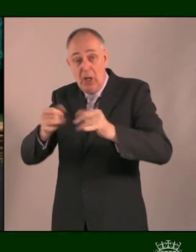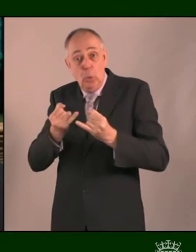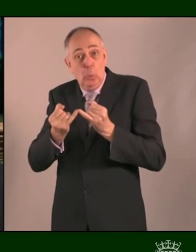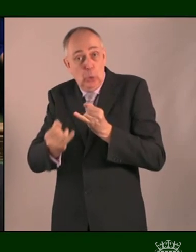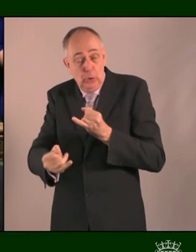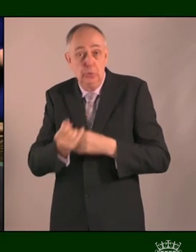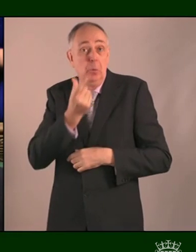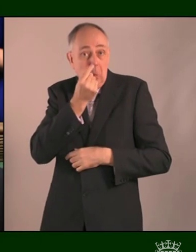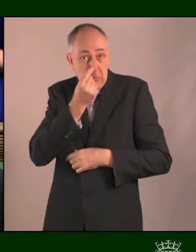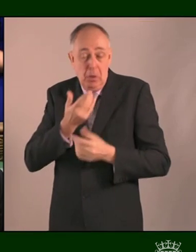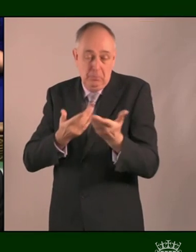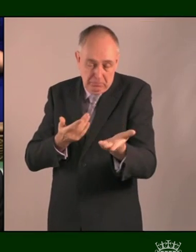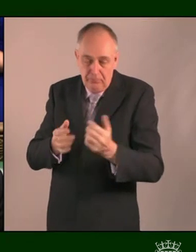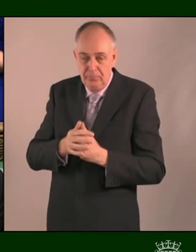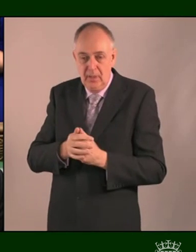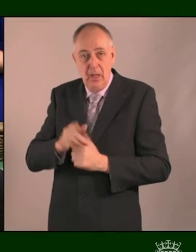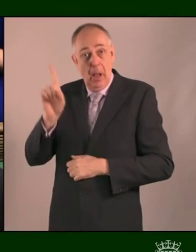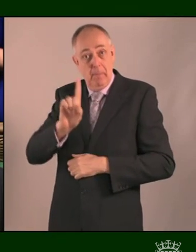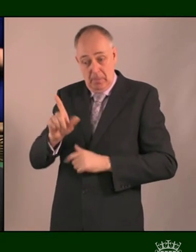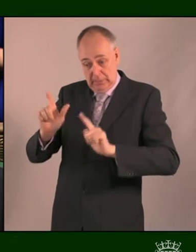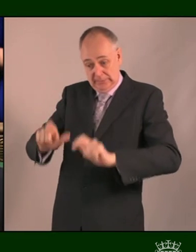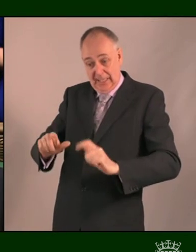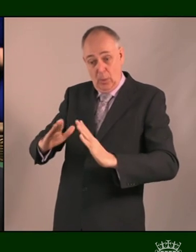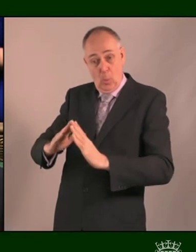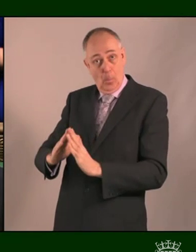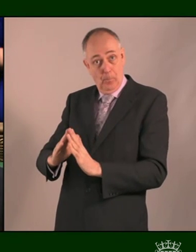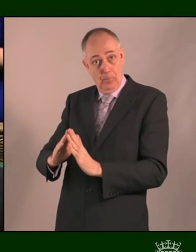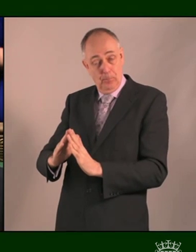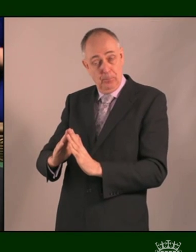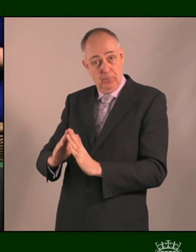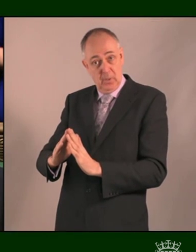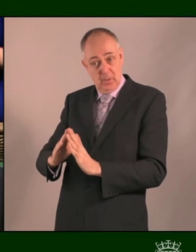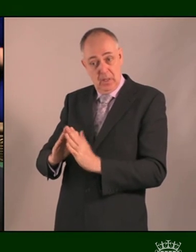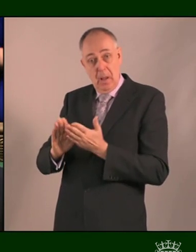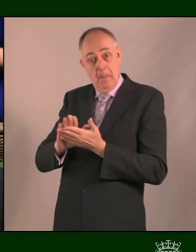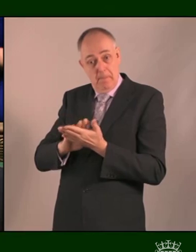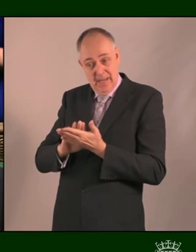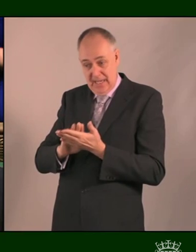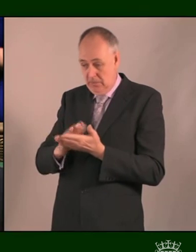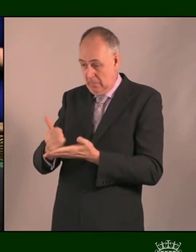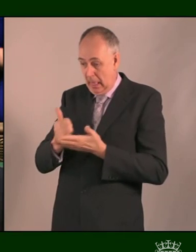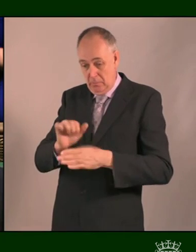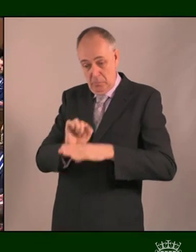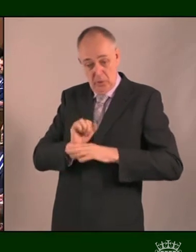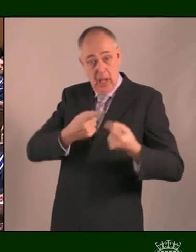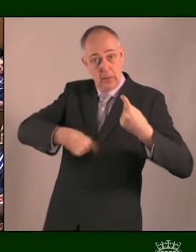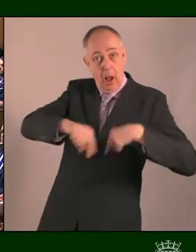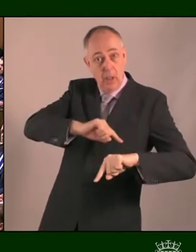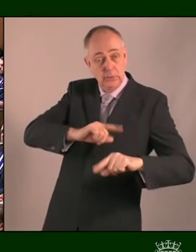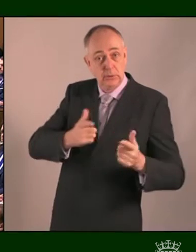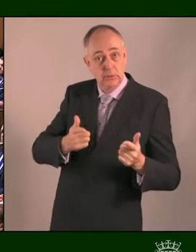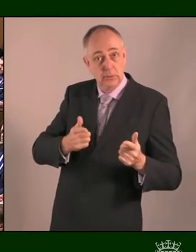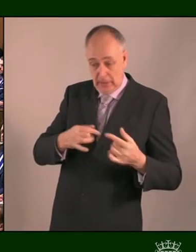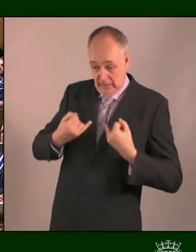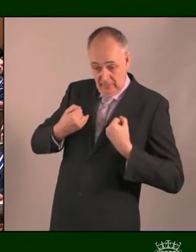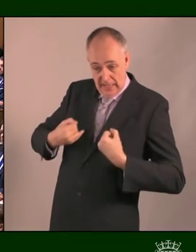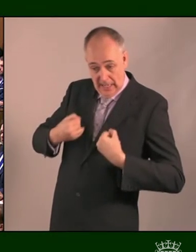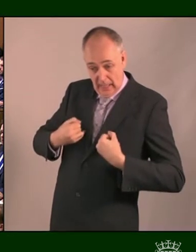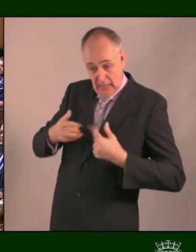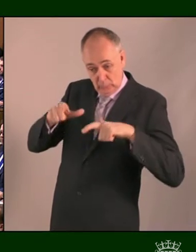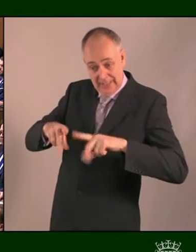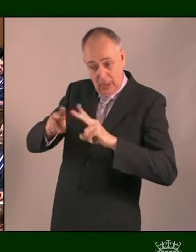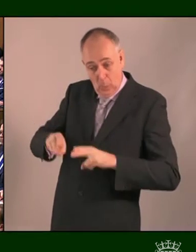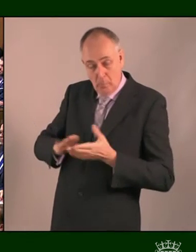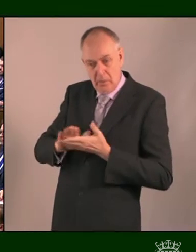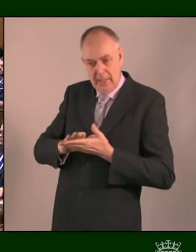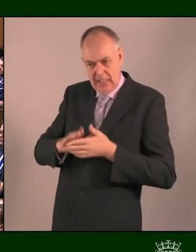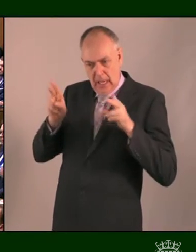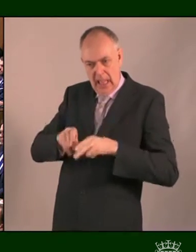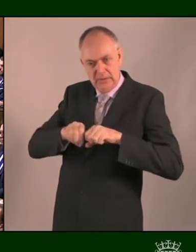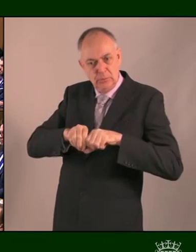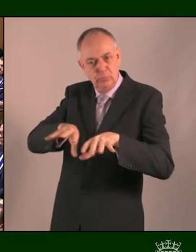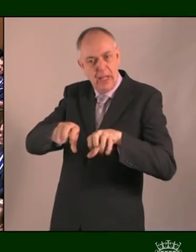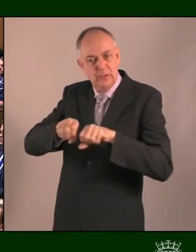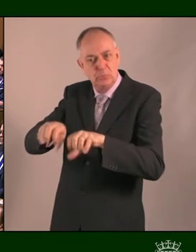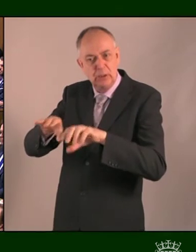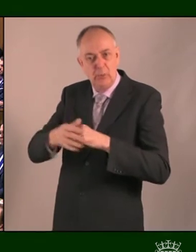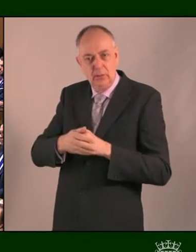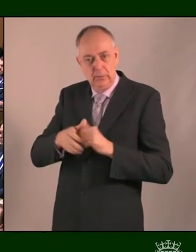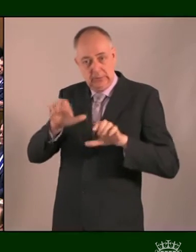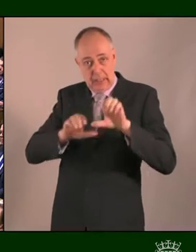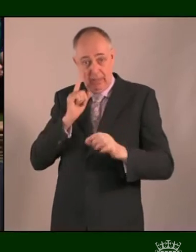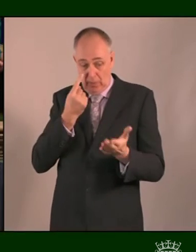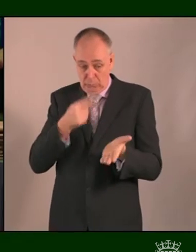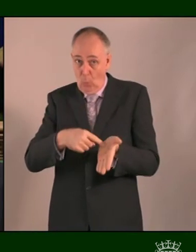If they stay at home, the House will understand that they are helping to protect all of us by slowing the spread of the virus and that is what the best scientific evidence tells us.